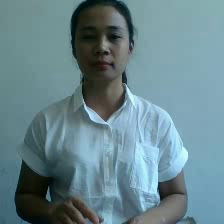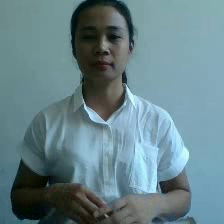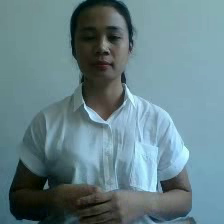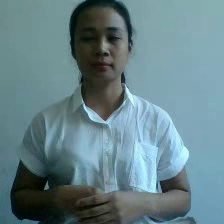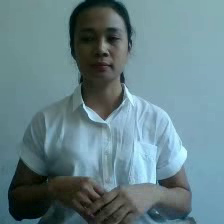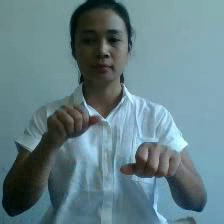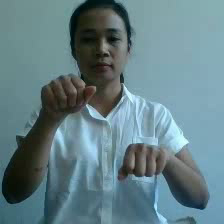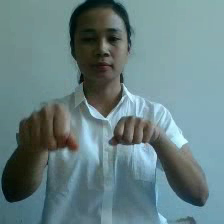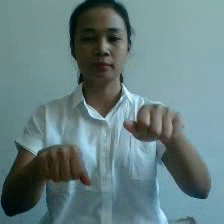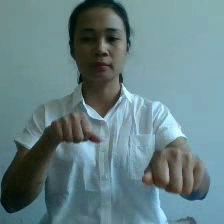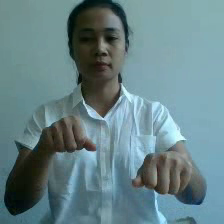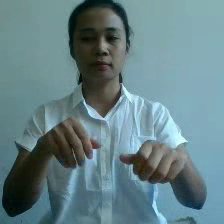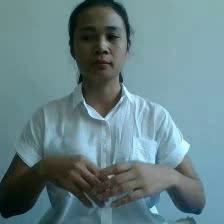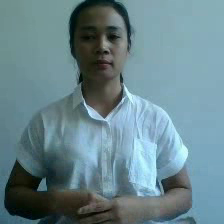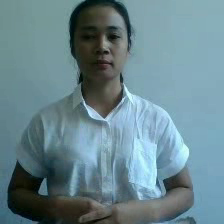Xe đạp